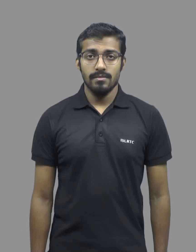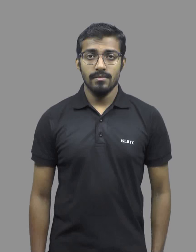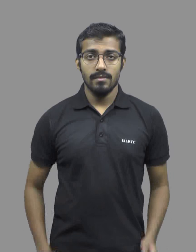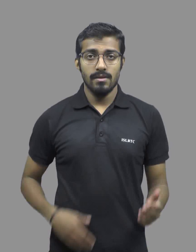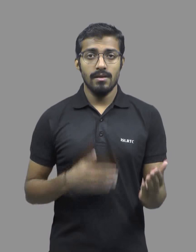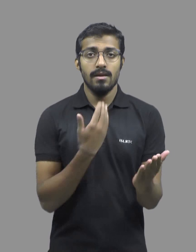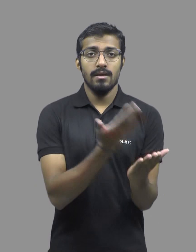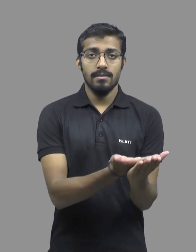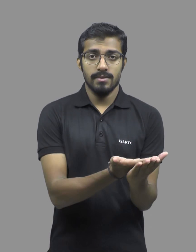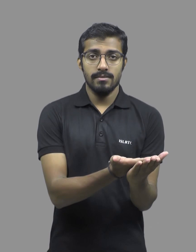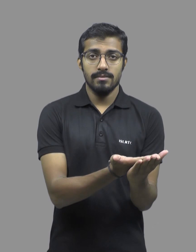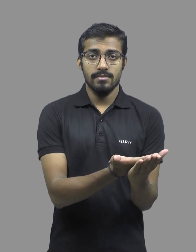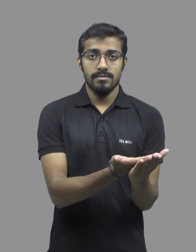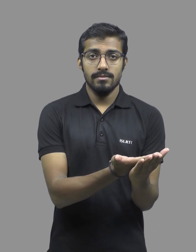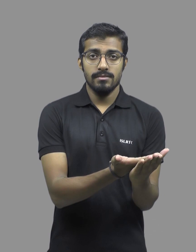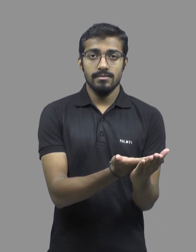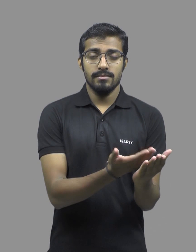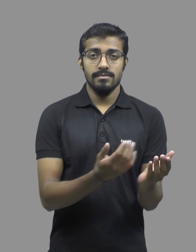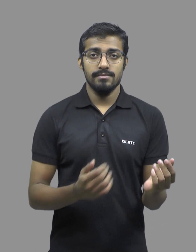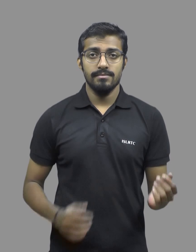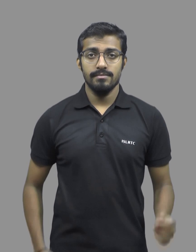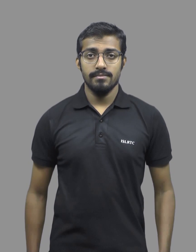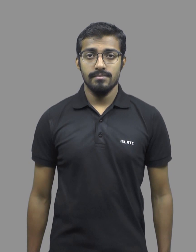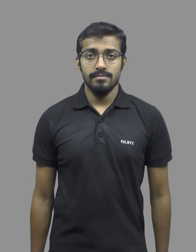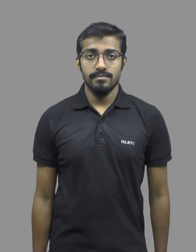Apply